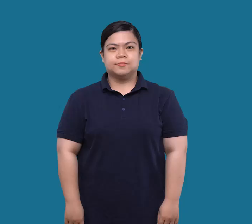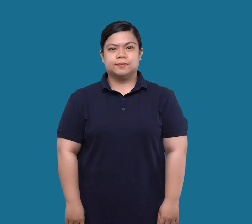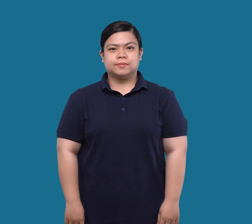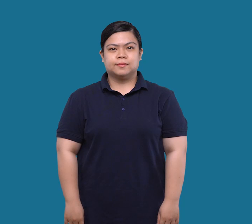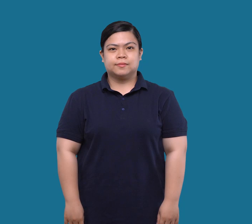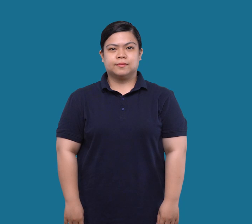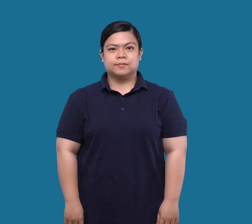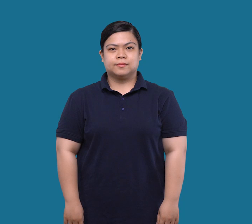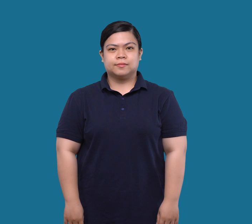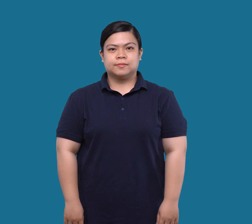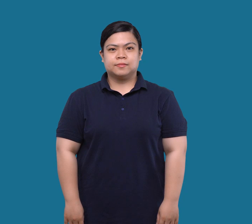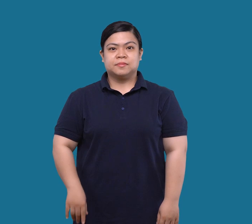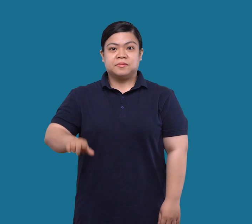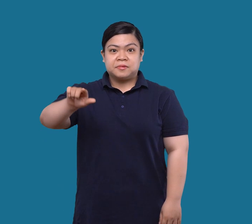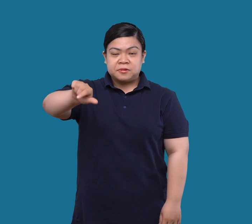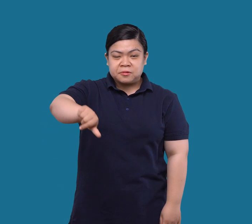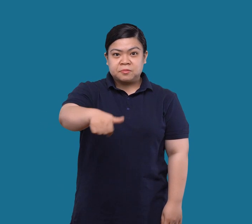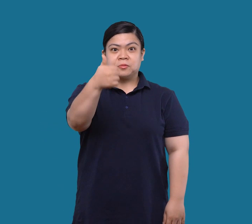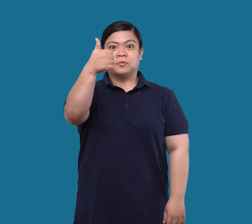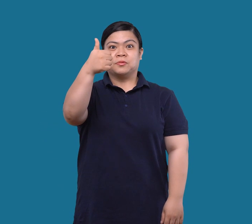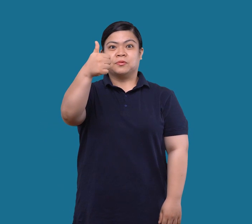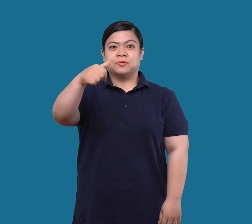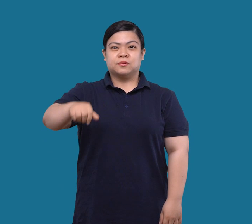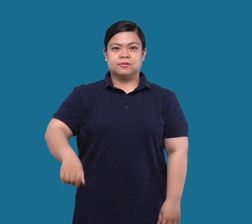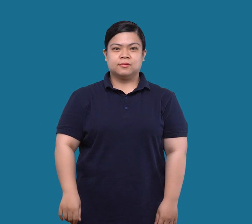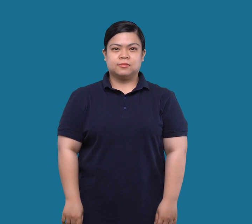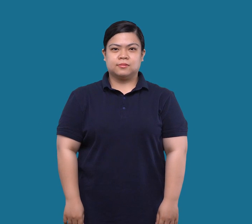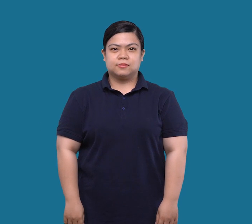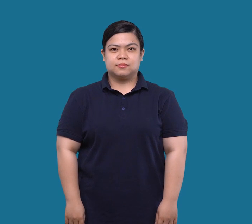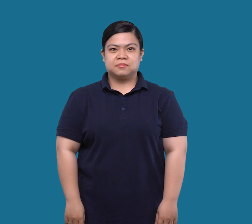tiến bộ